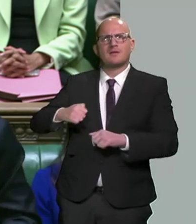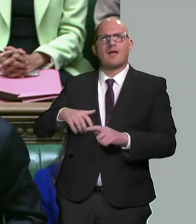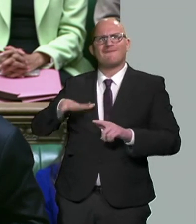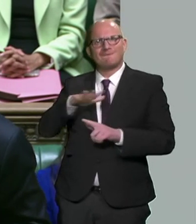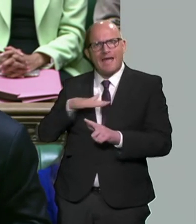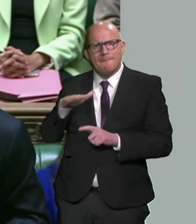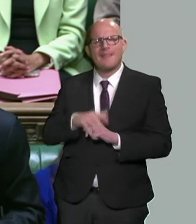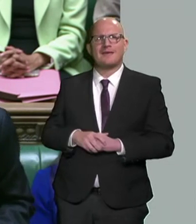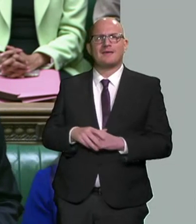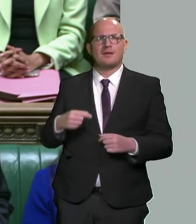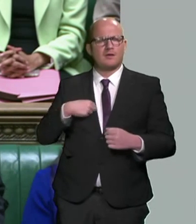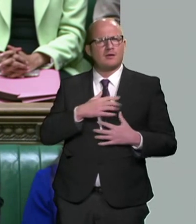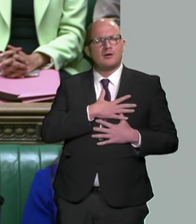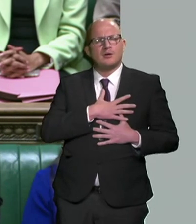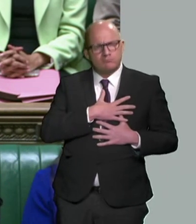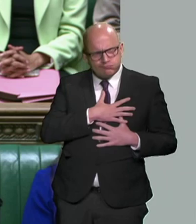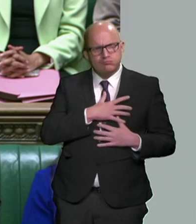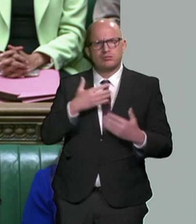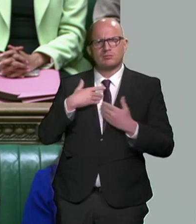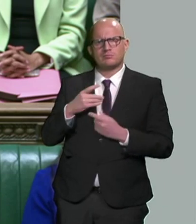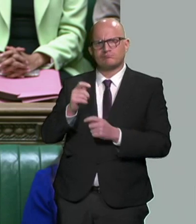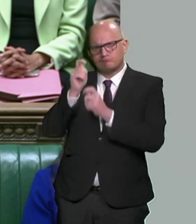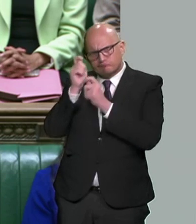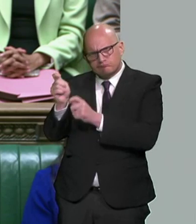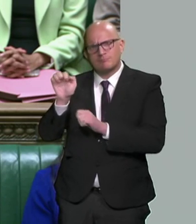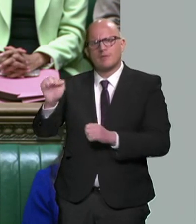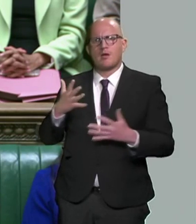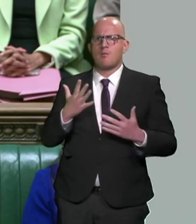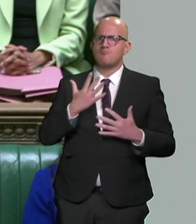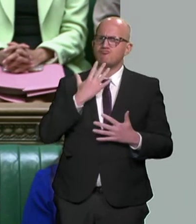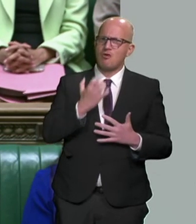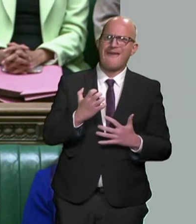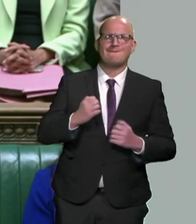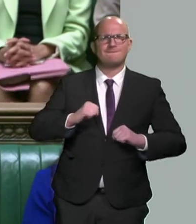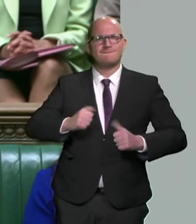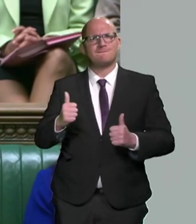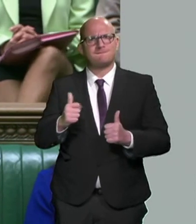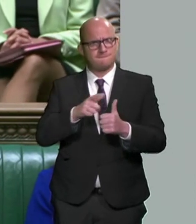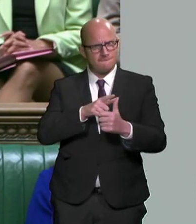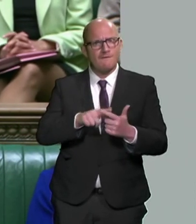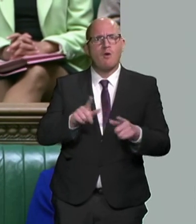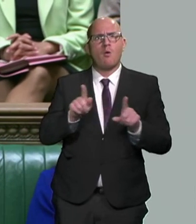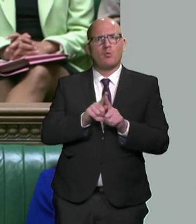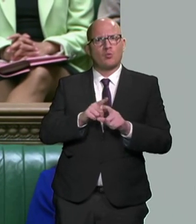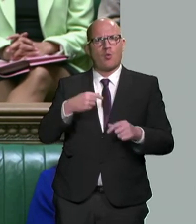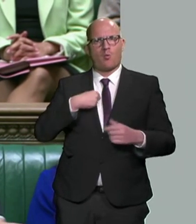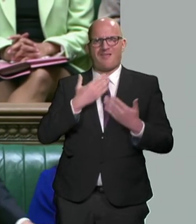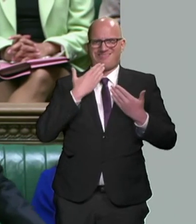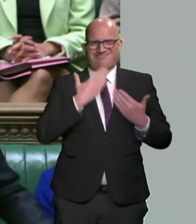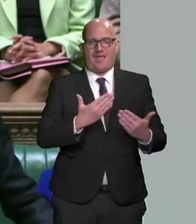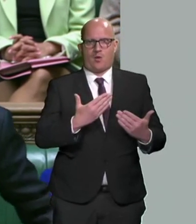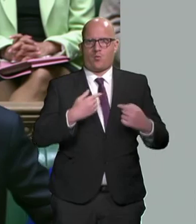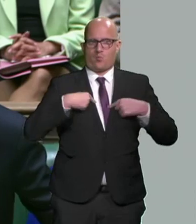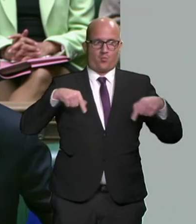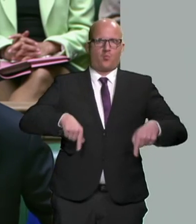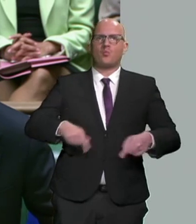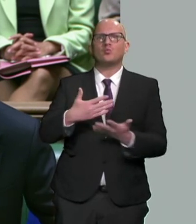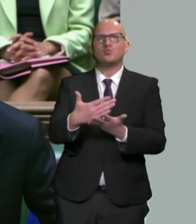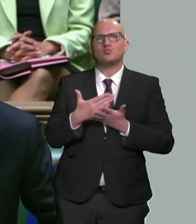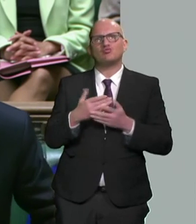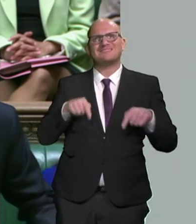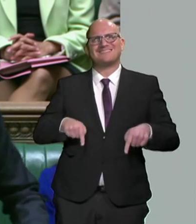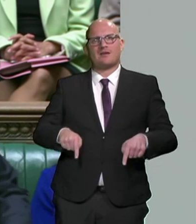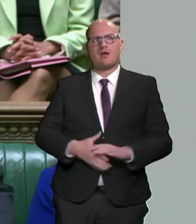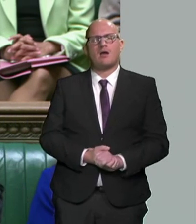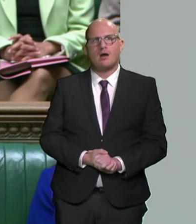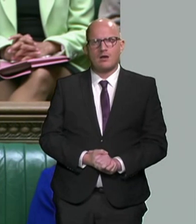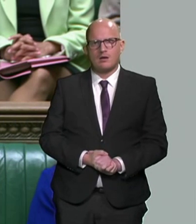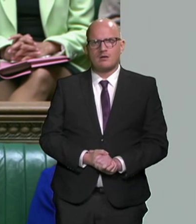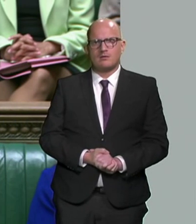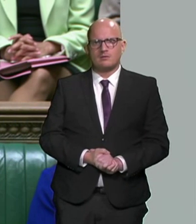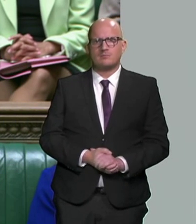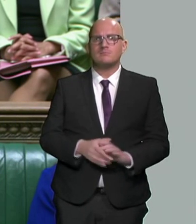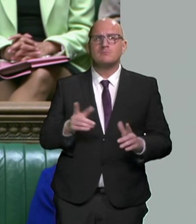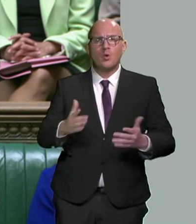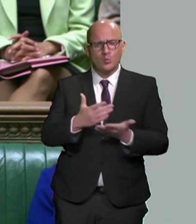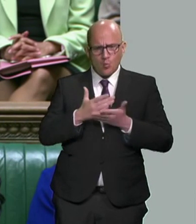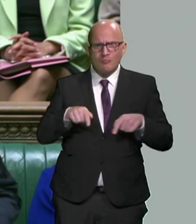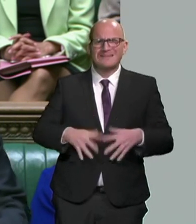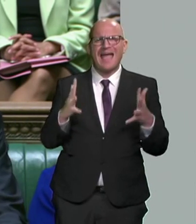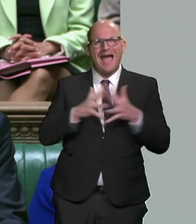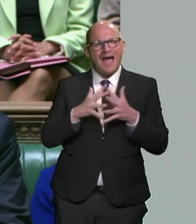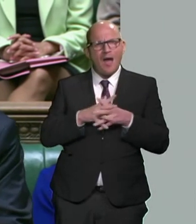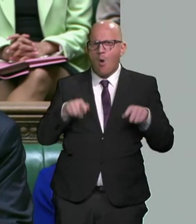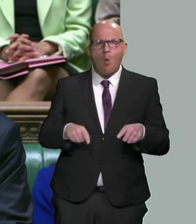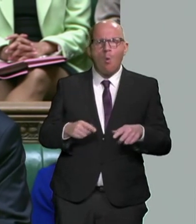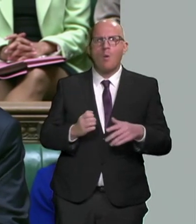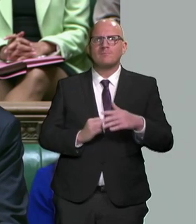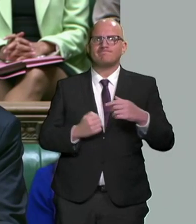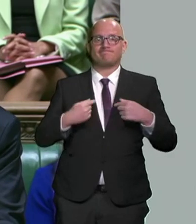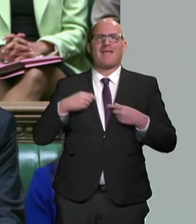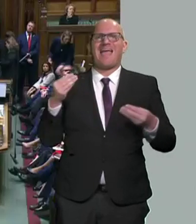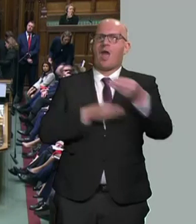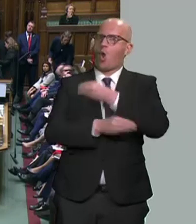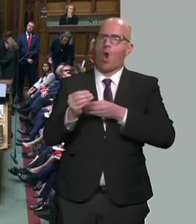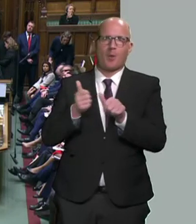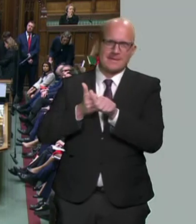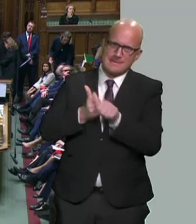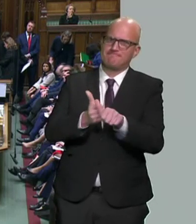The sorrow we feel for their suffering, and the admiration for their bravery, is only matched by the gratitude we feel for the security in which we live—and what underpins that security is the strength of our economy.